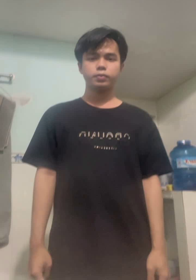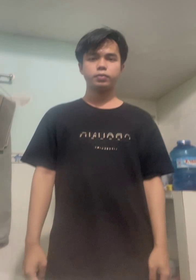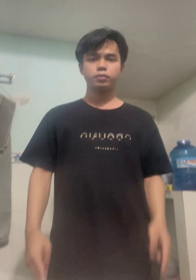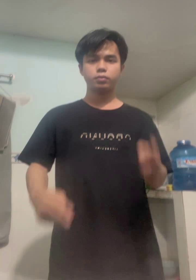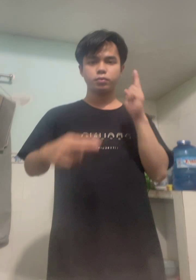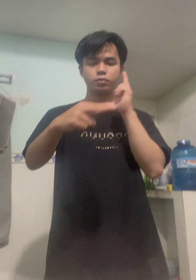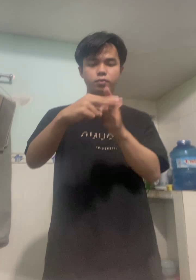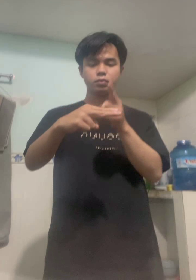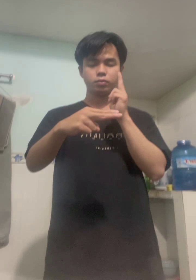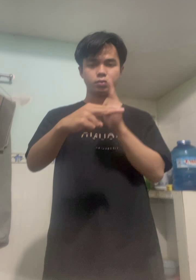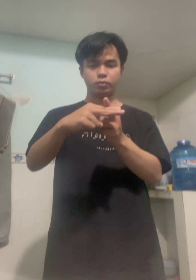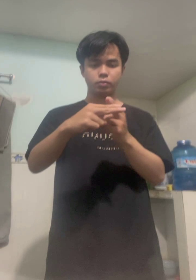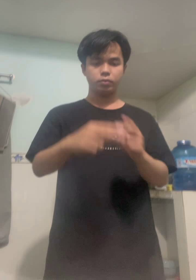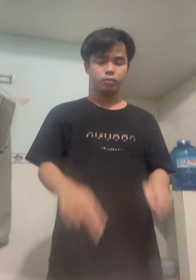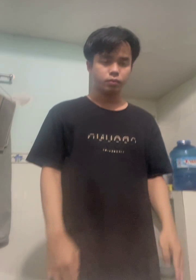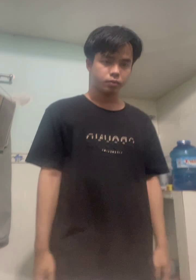yeu cau